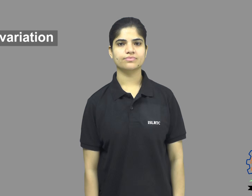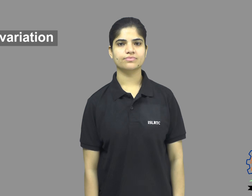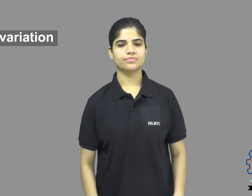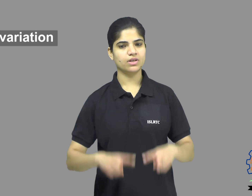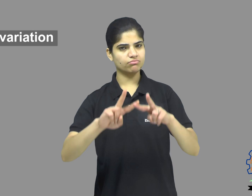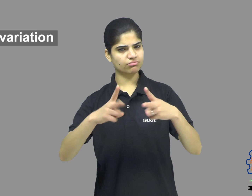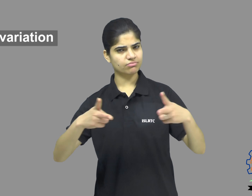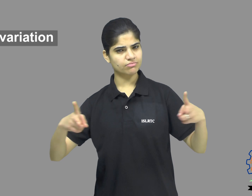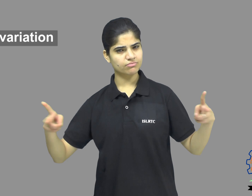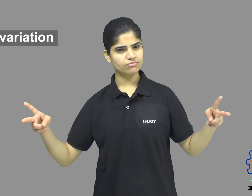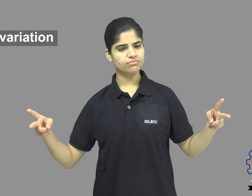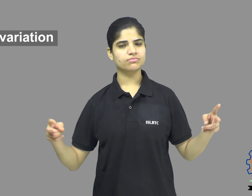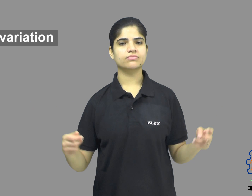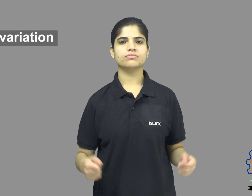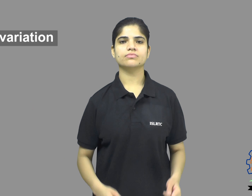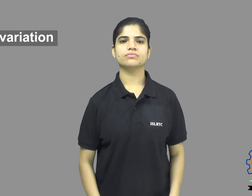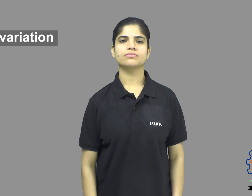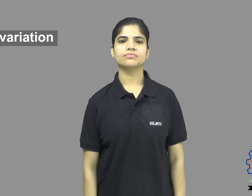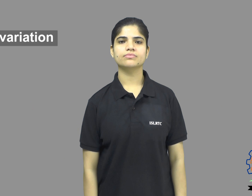Variation